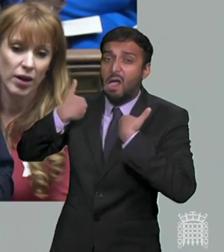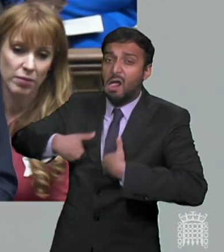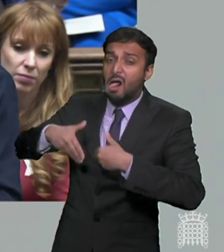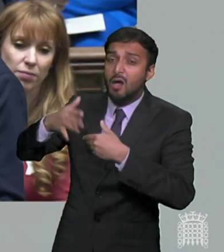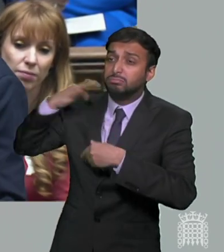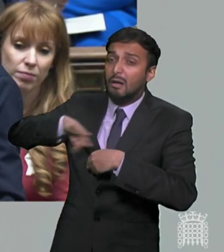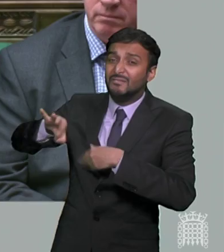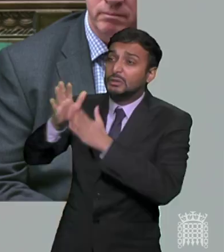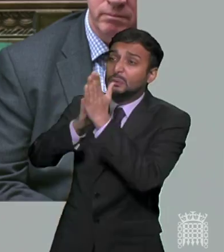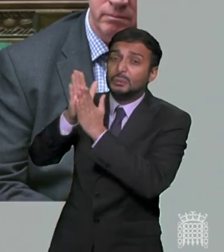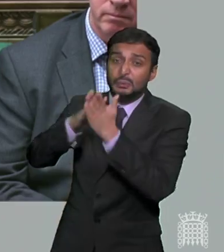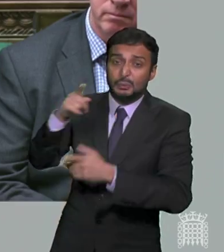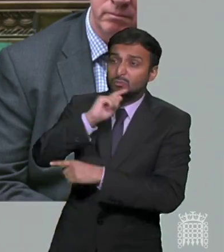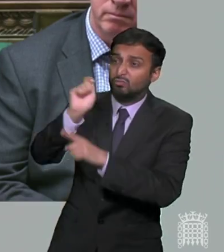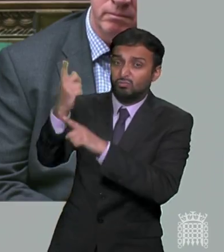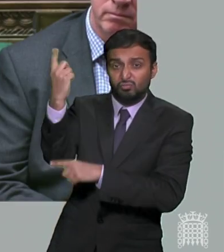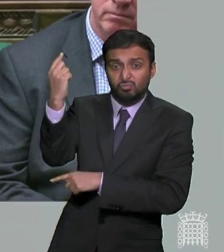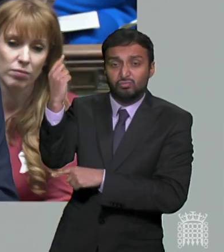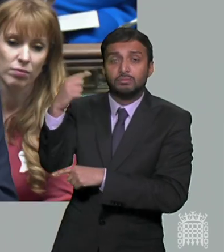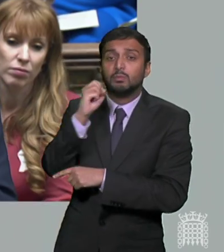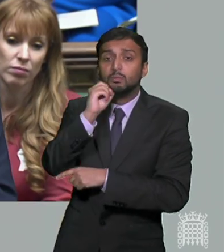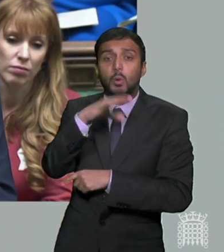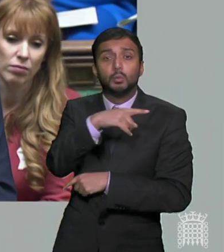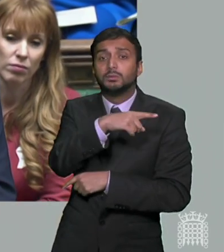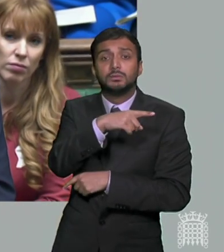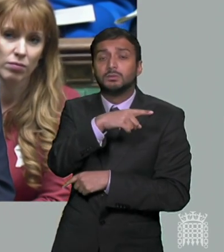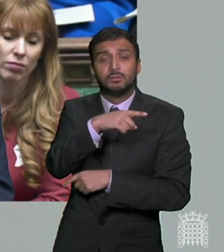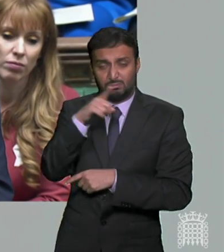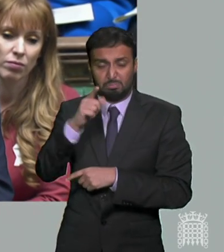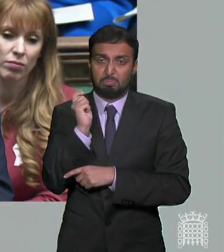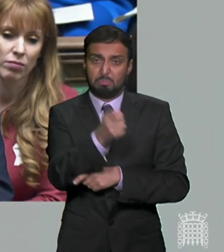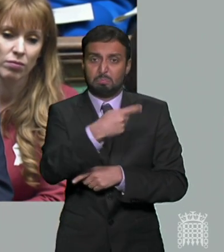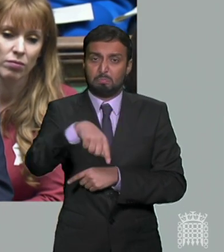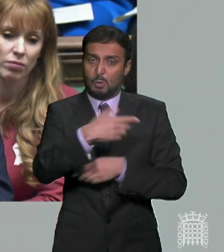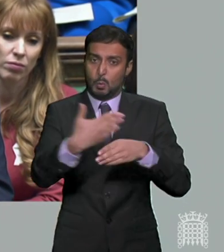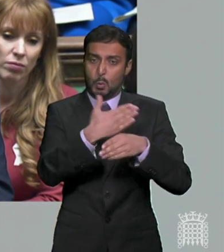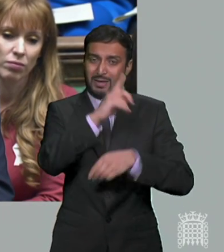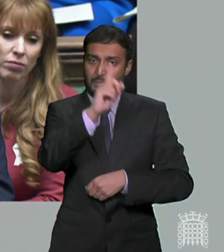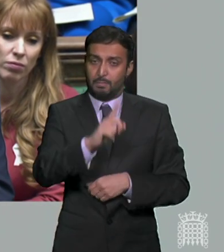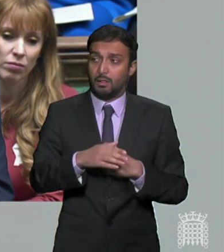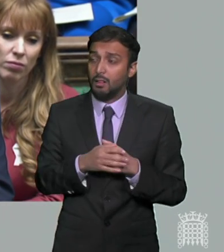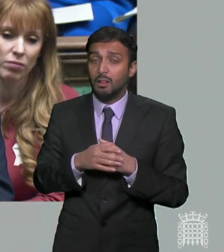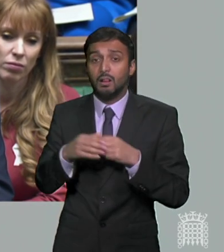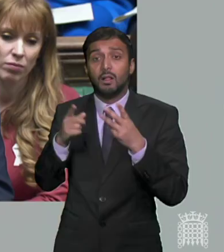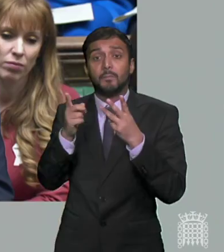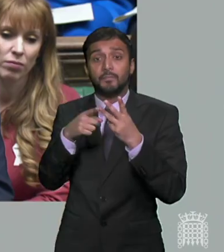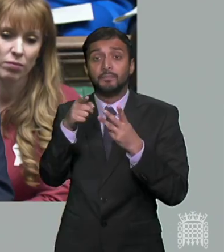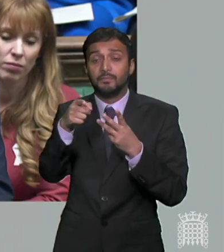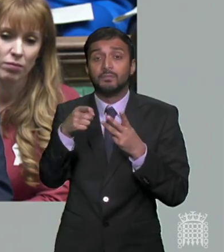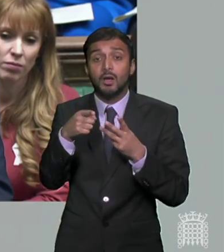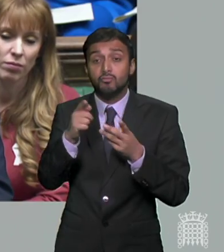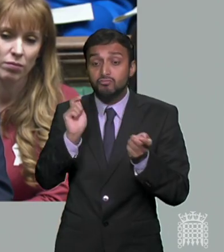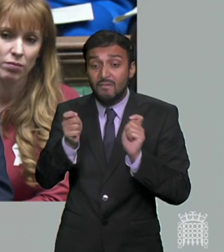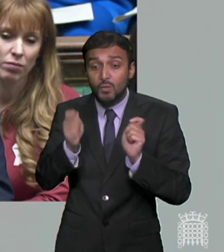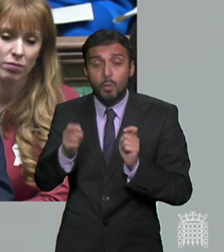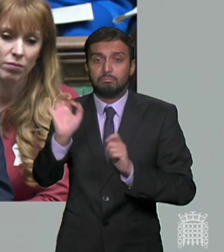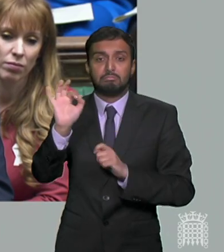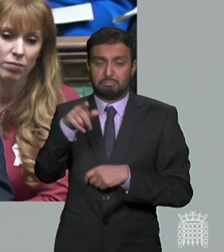And he will not push through planning reform—instead, he kills off the dream of home ownership.